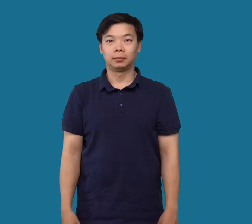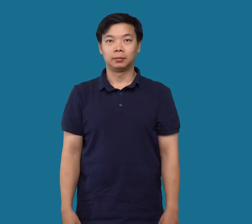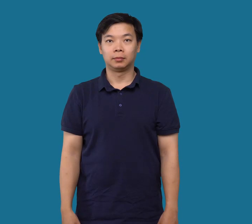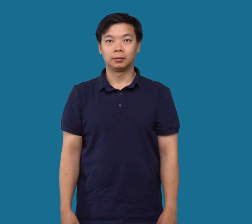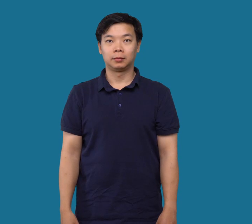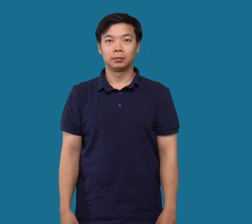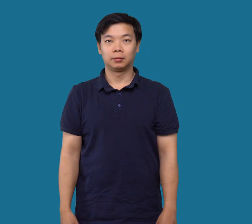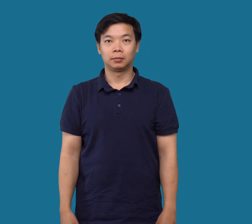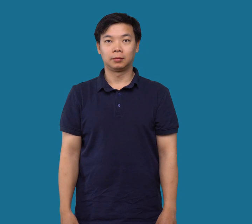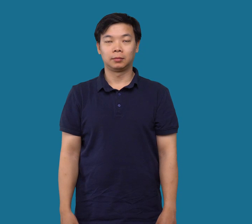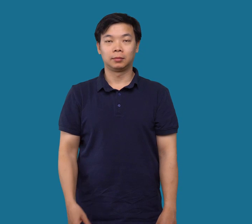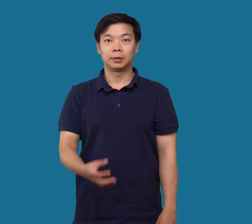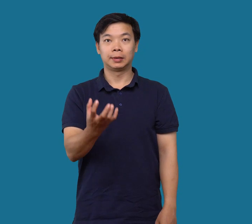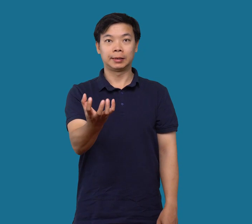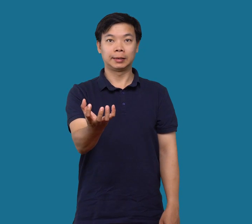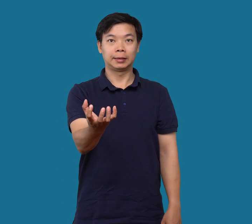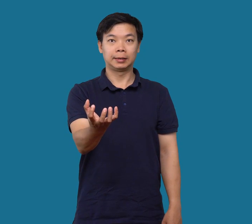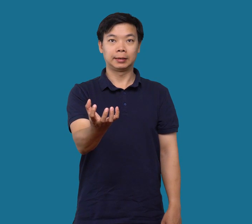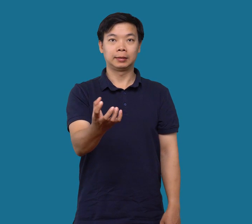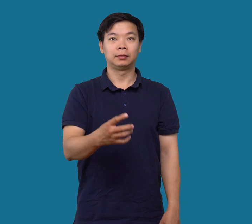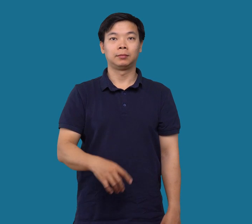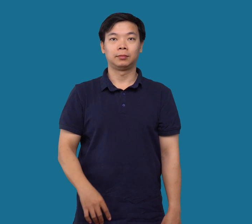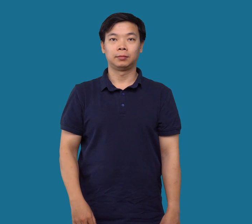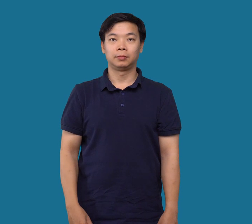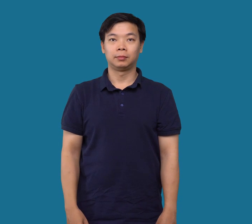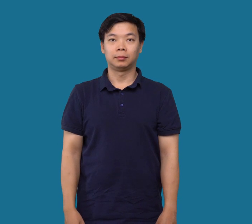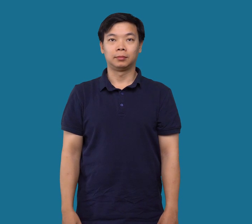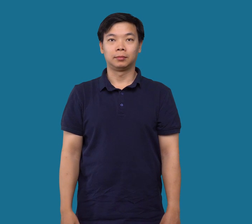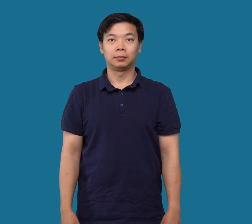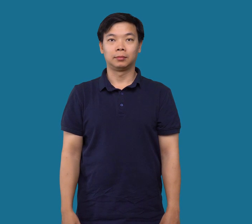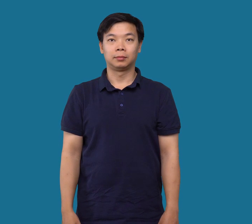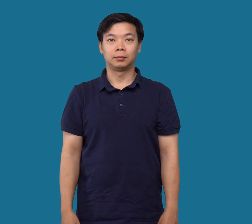chén